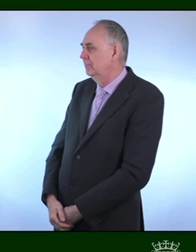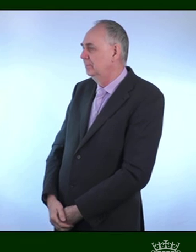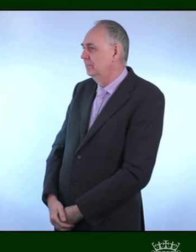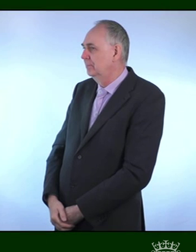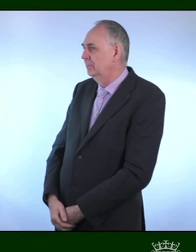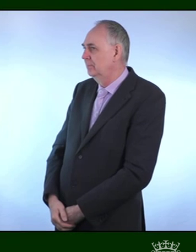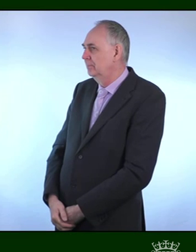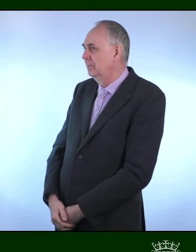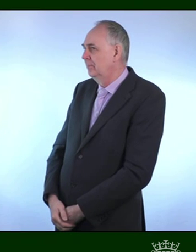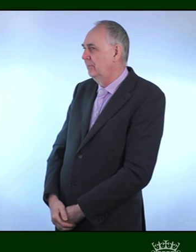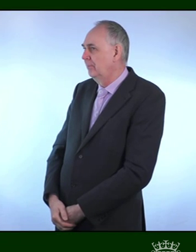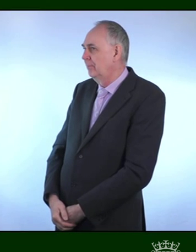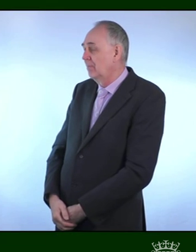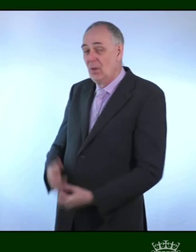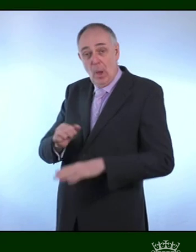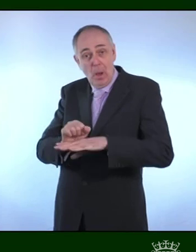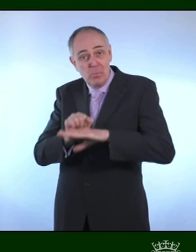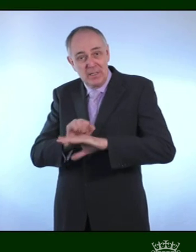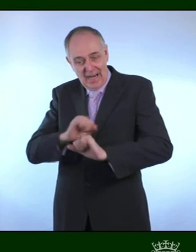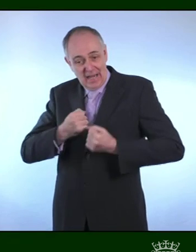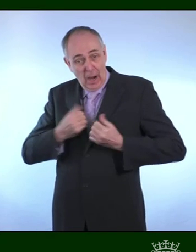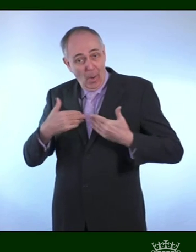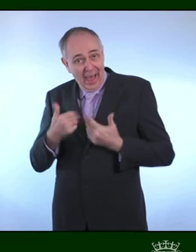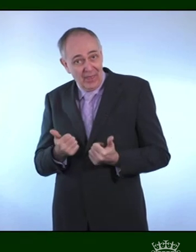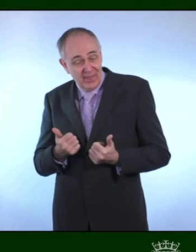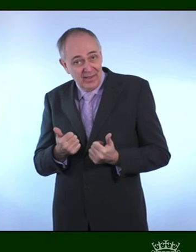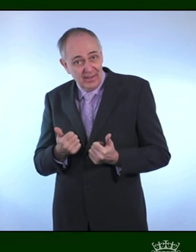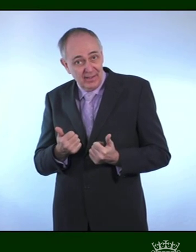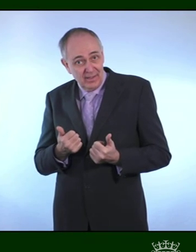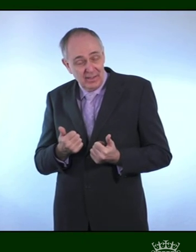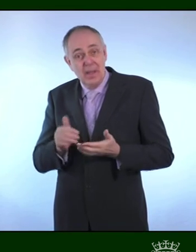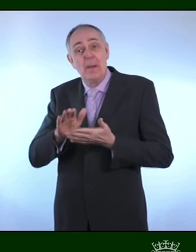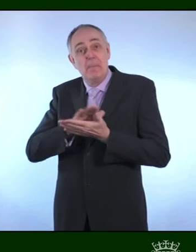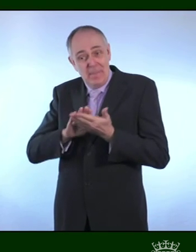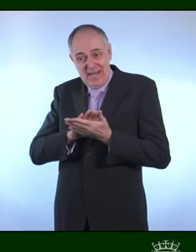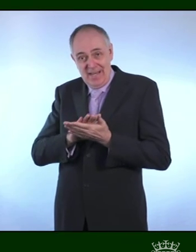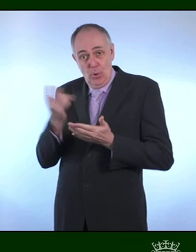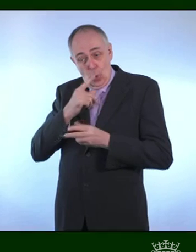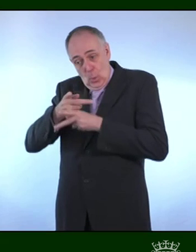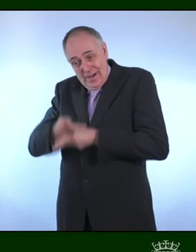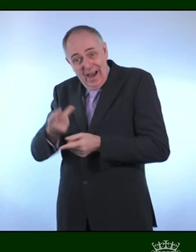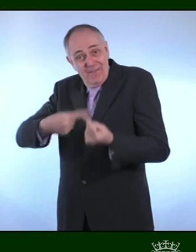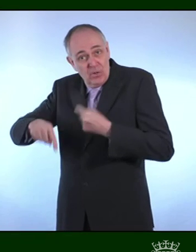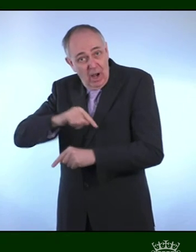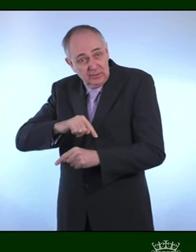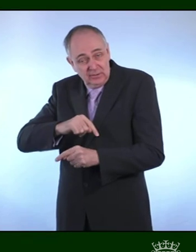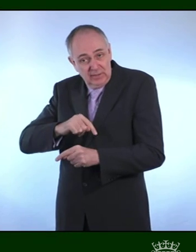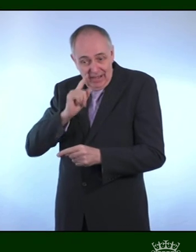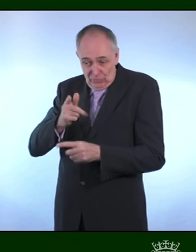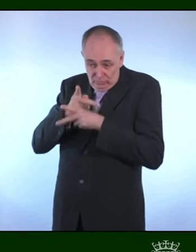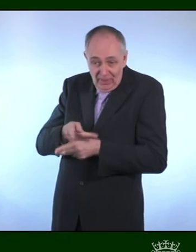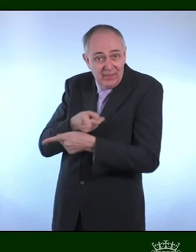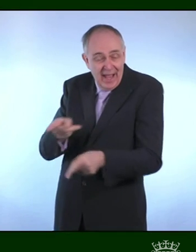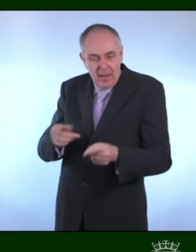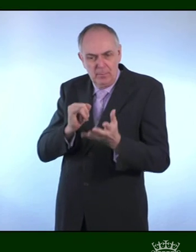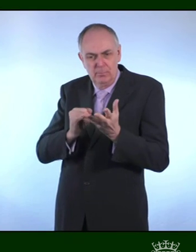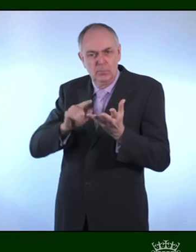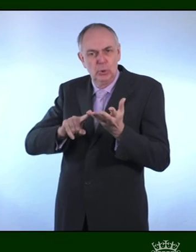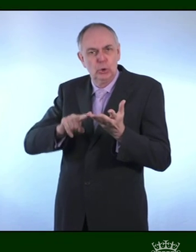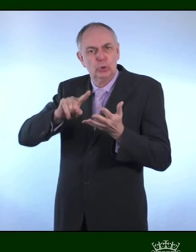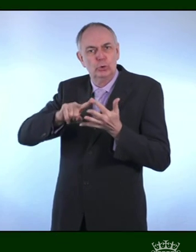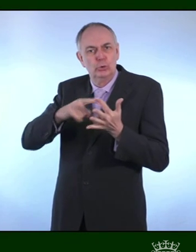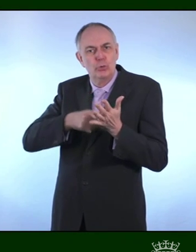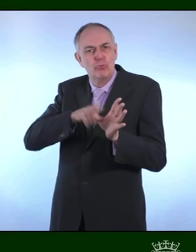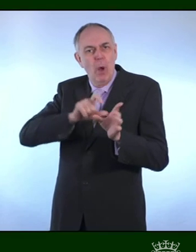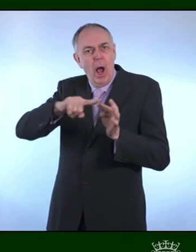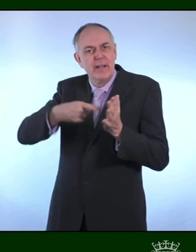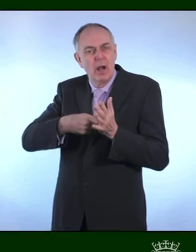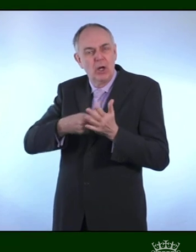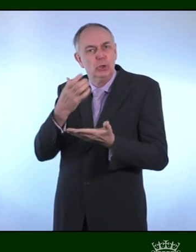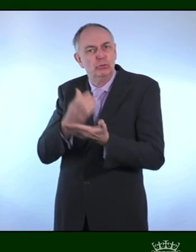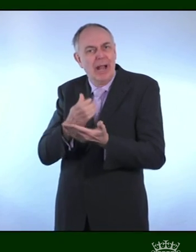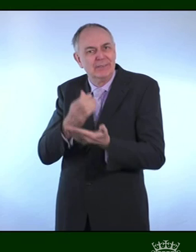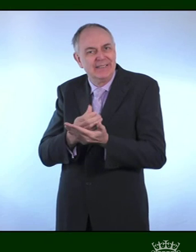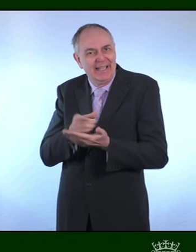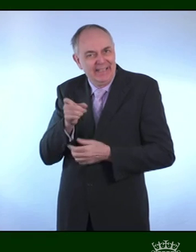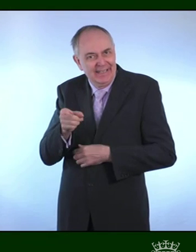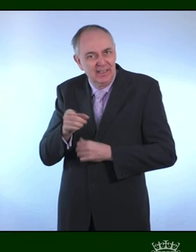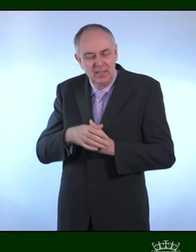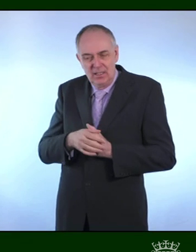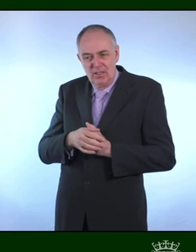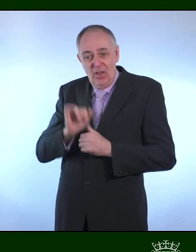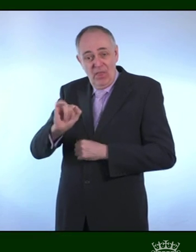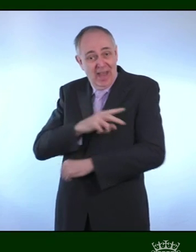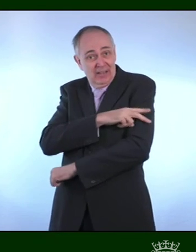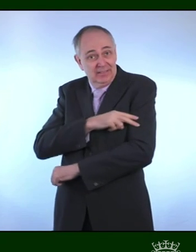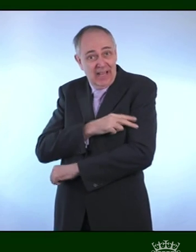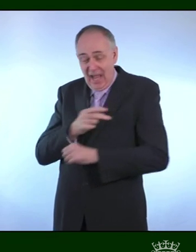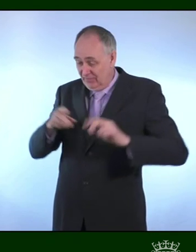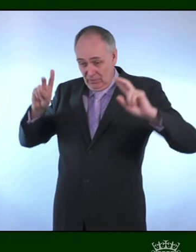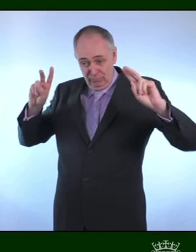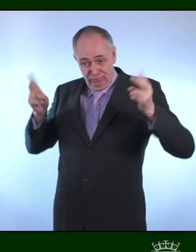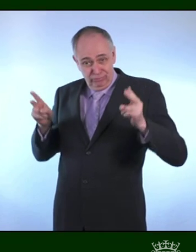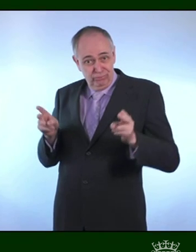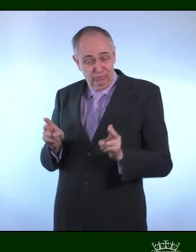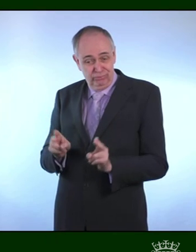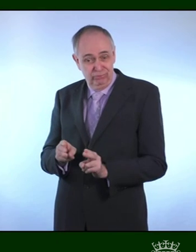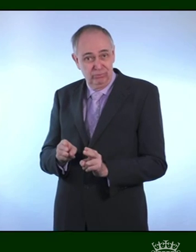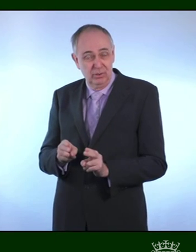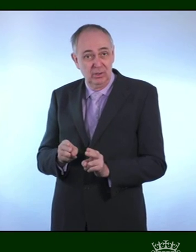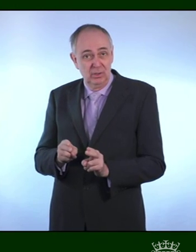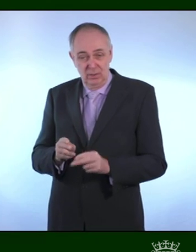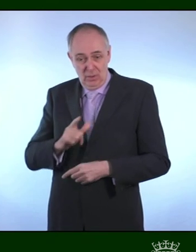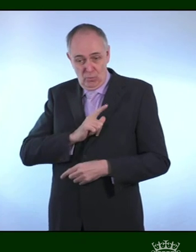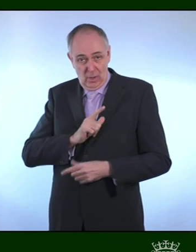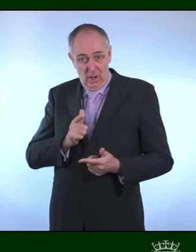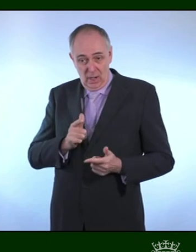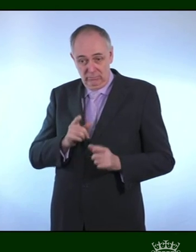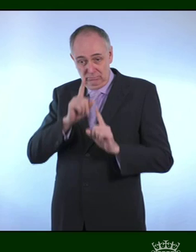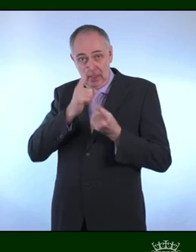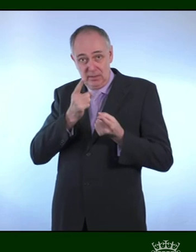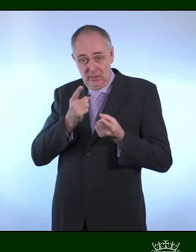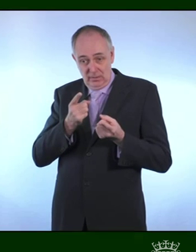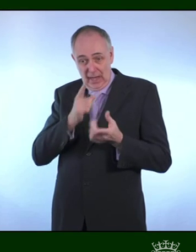We can protect the health of us all only if we protect the health of our carers, yet the Sue Ryder charity, which provides care to people with neurological conditions, has said that its workforce is depleting daily as it has no access to tests.